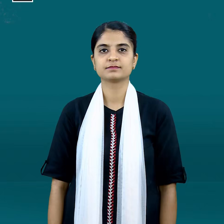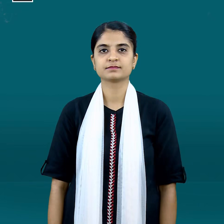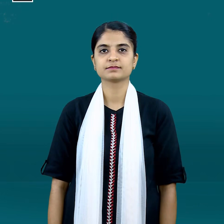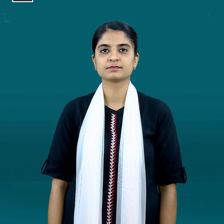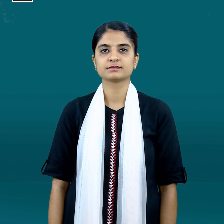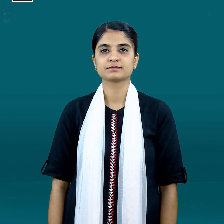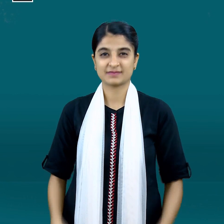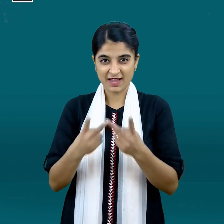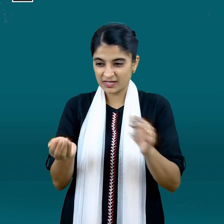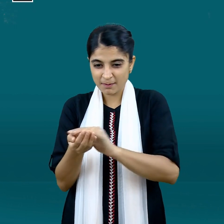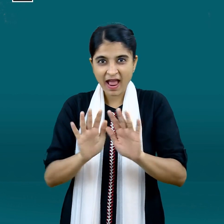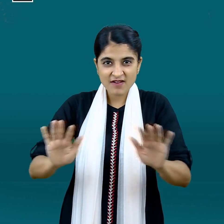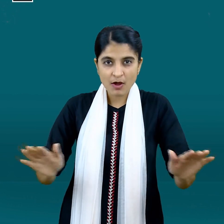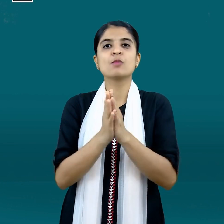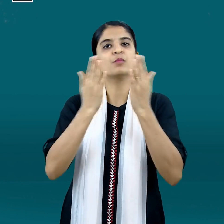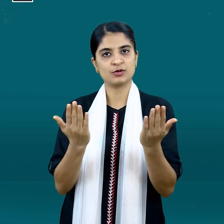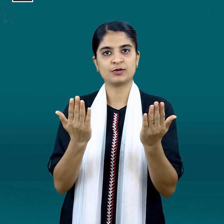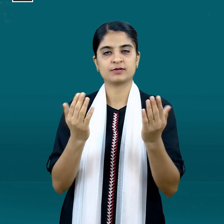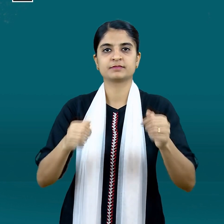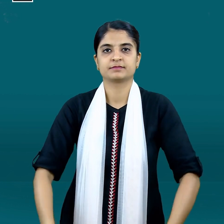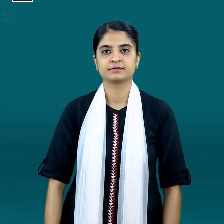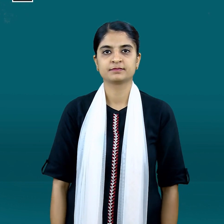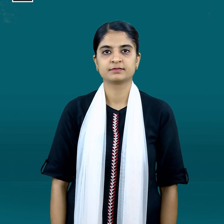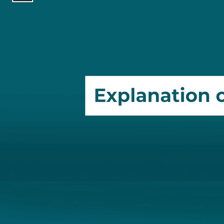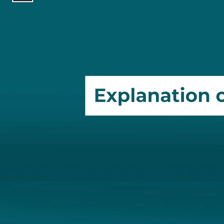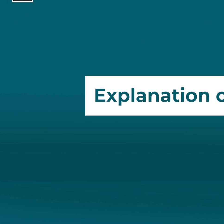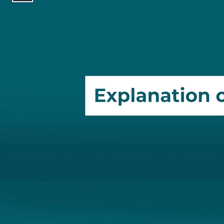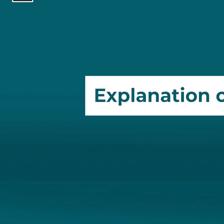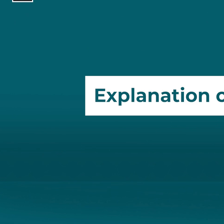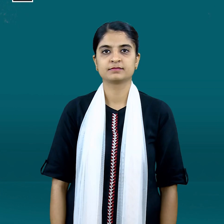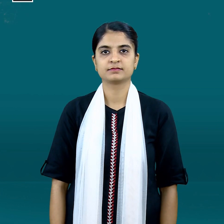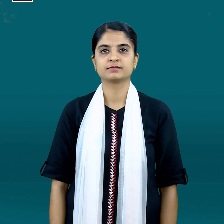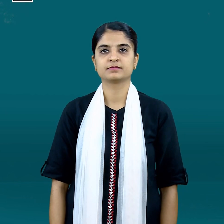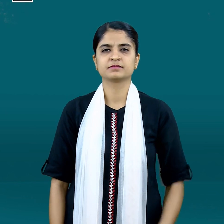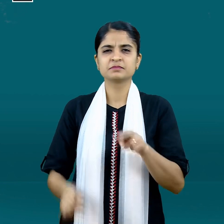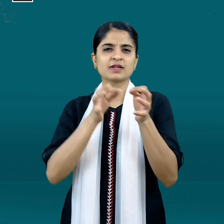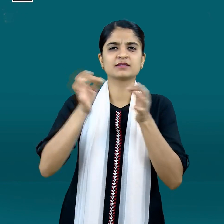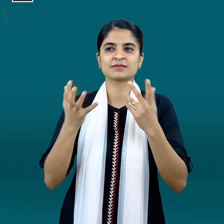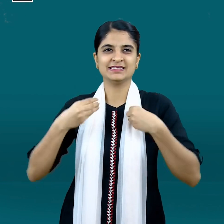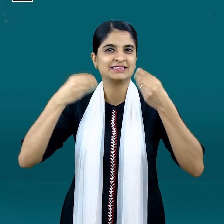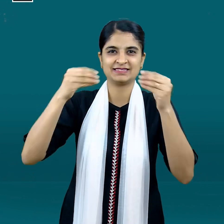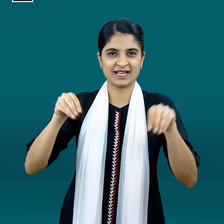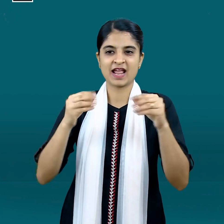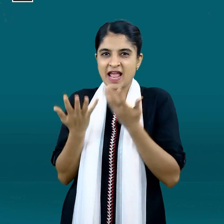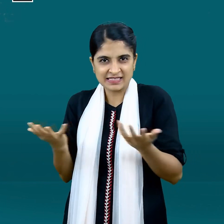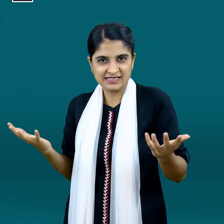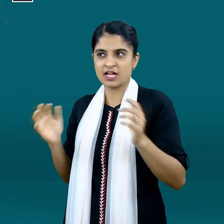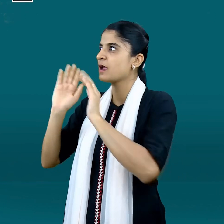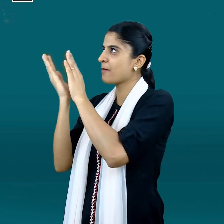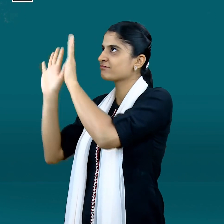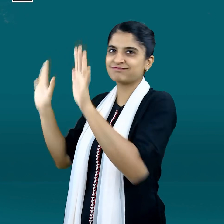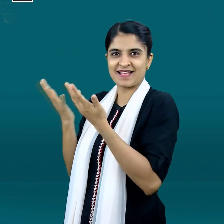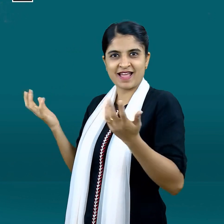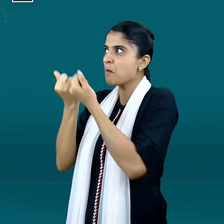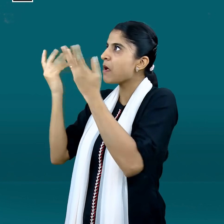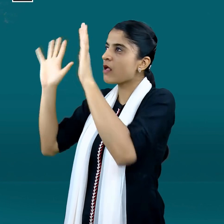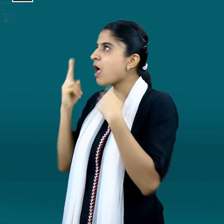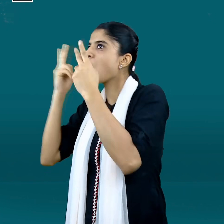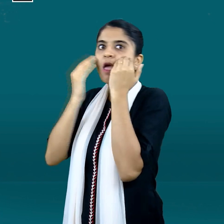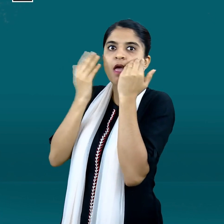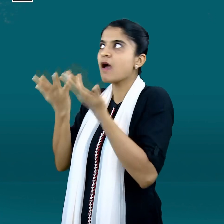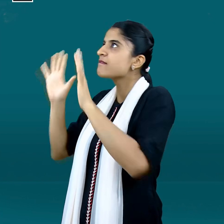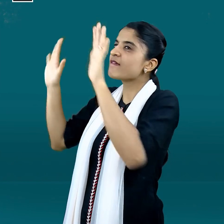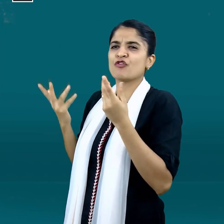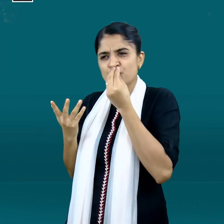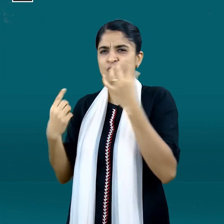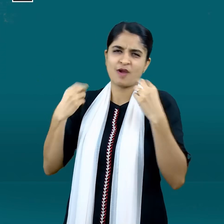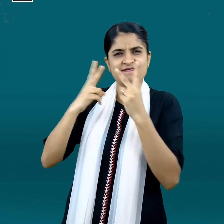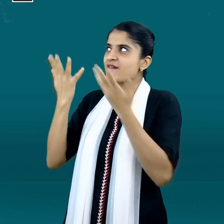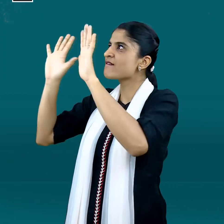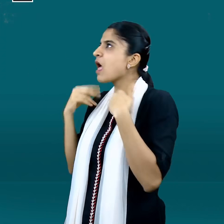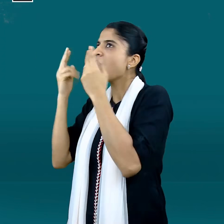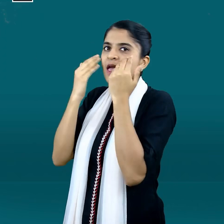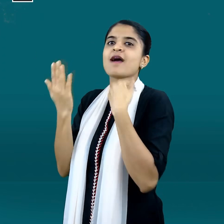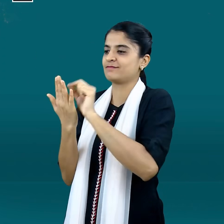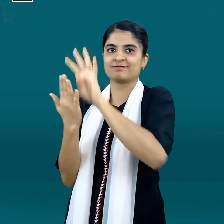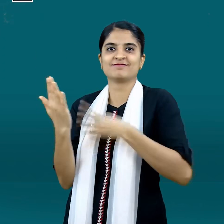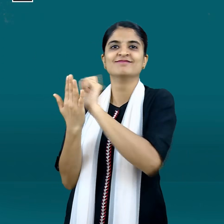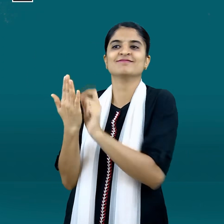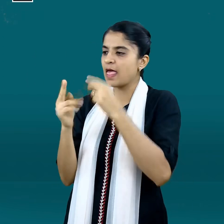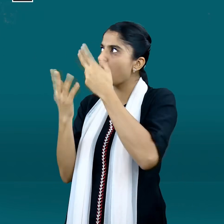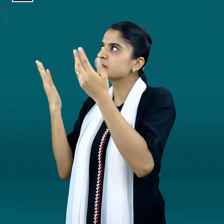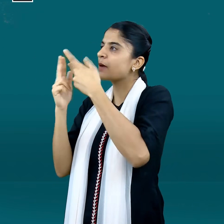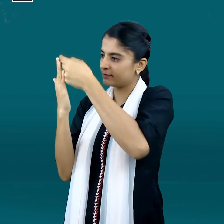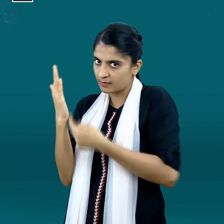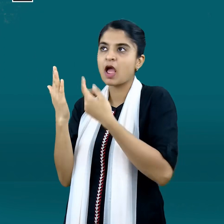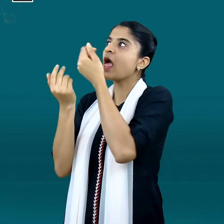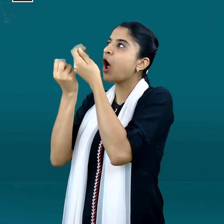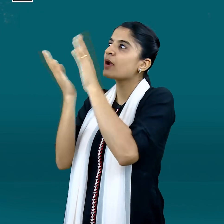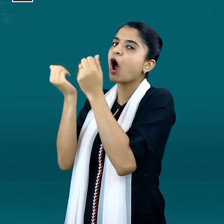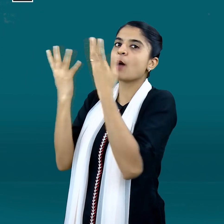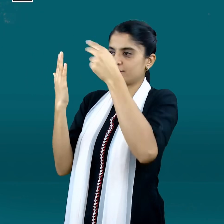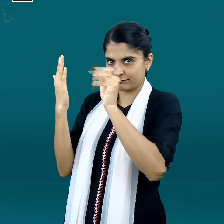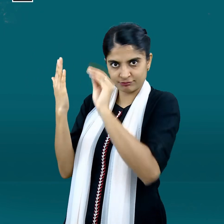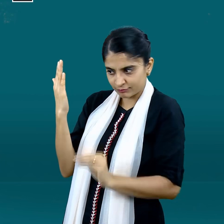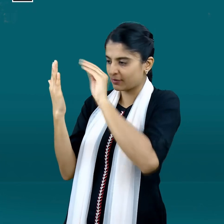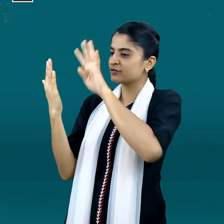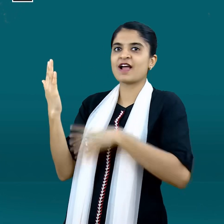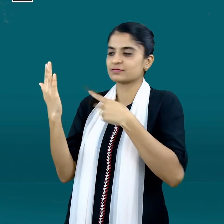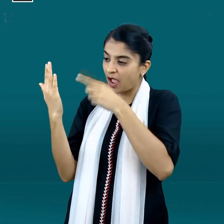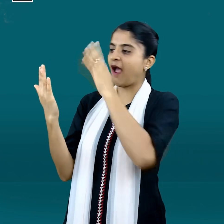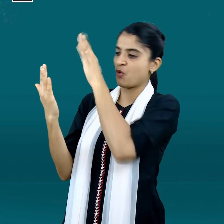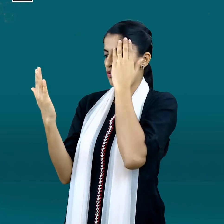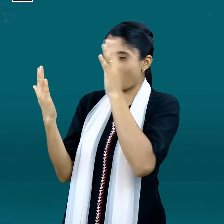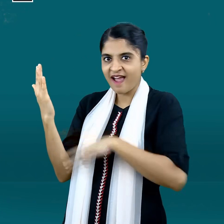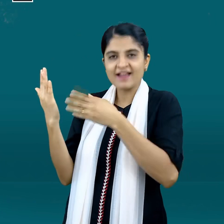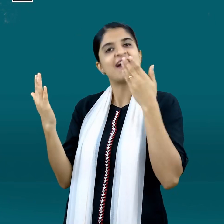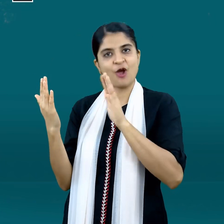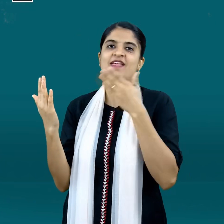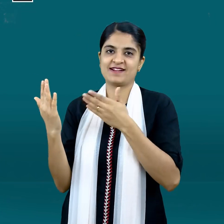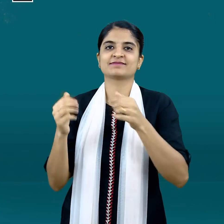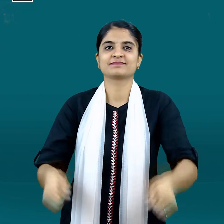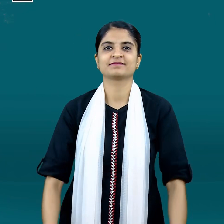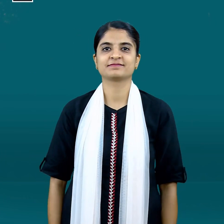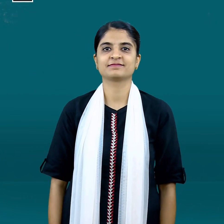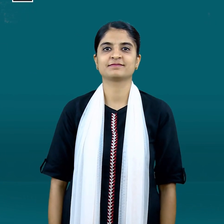Stock book